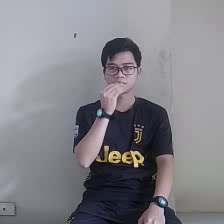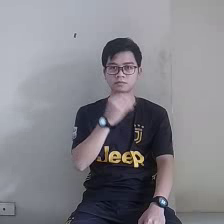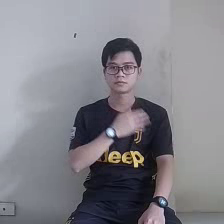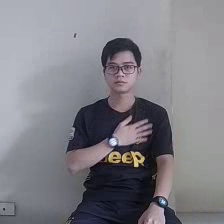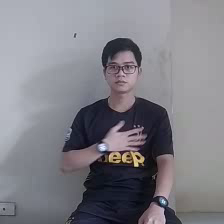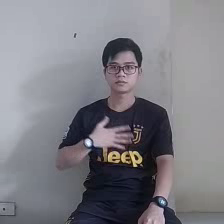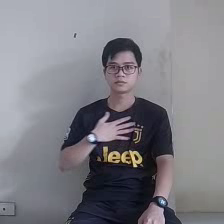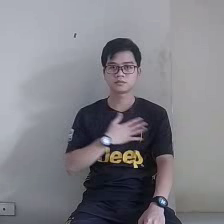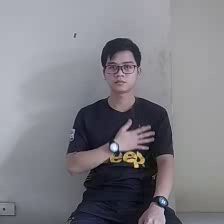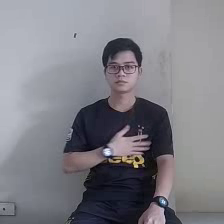Ăn mừng